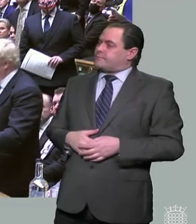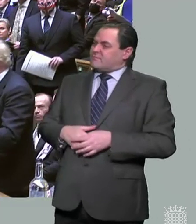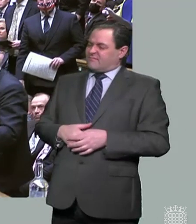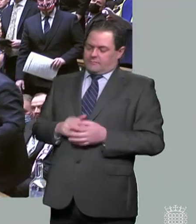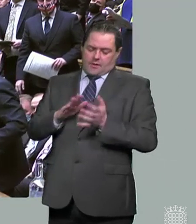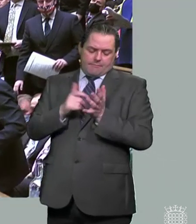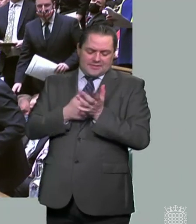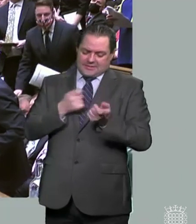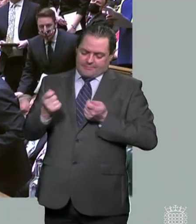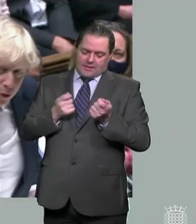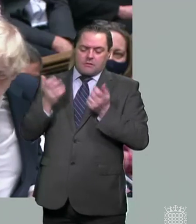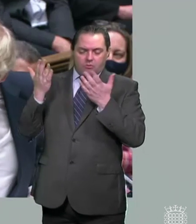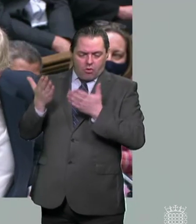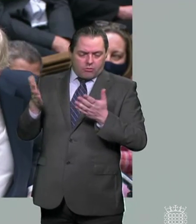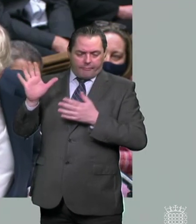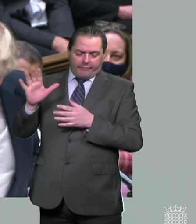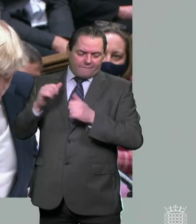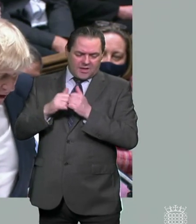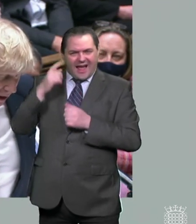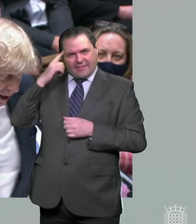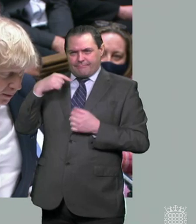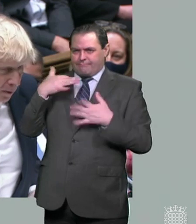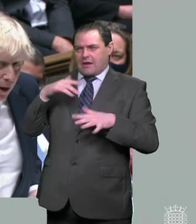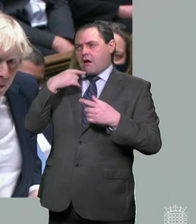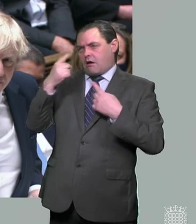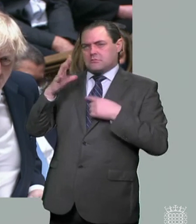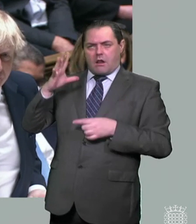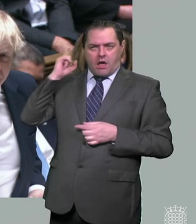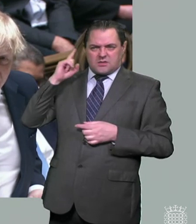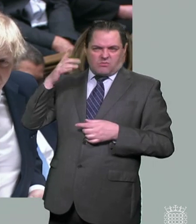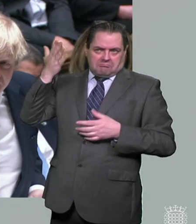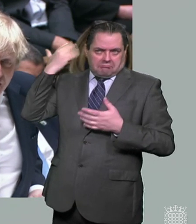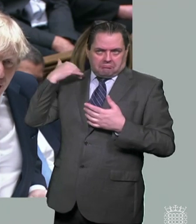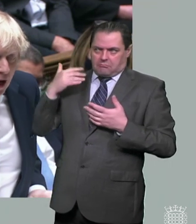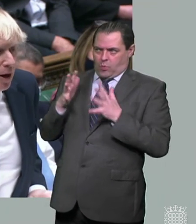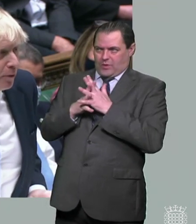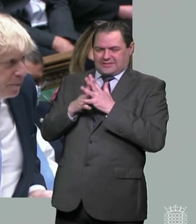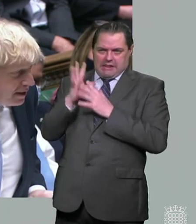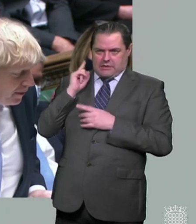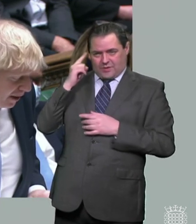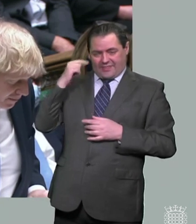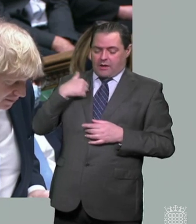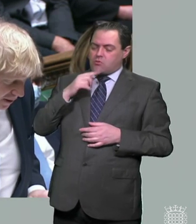With the greatest respect to my right honourable Friend, I believe that I did answer that question last Monday, or whenever it was—possibly last Wednesday as well.